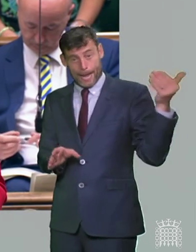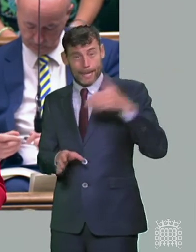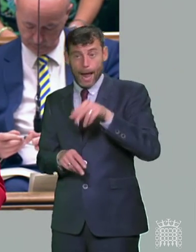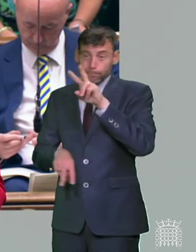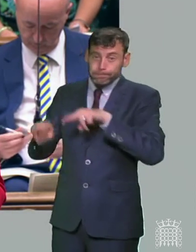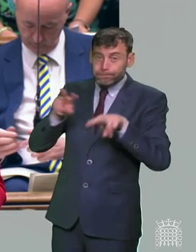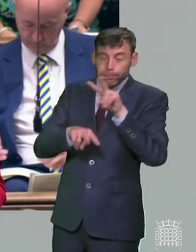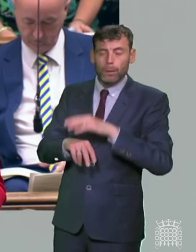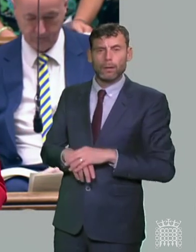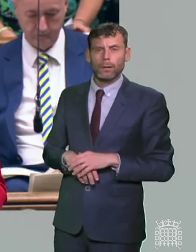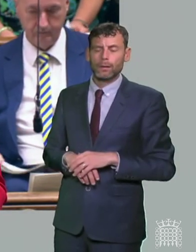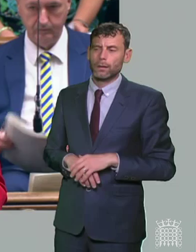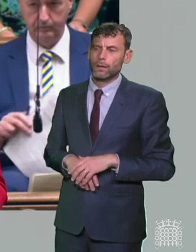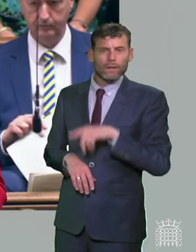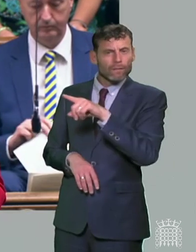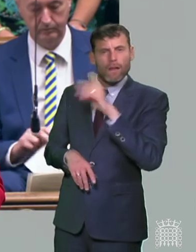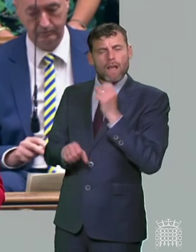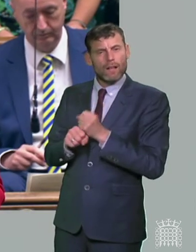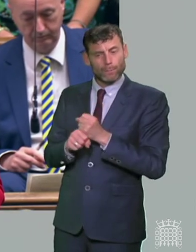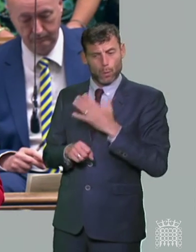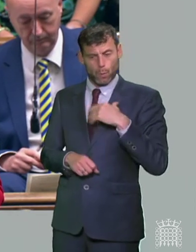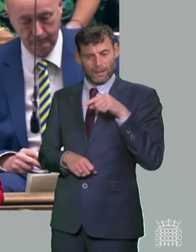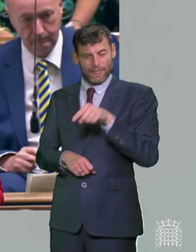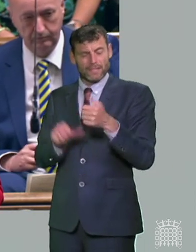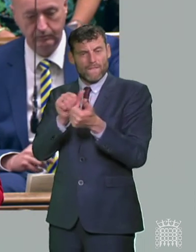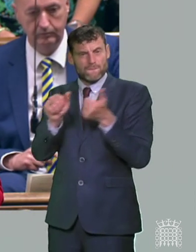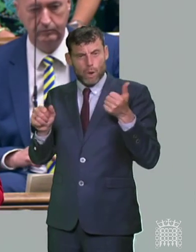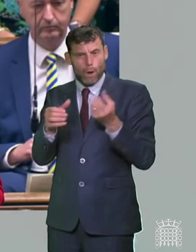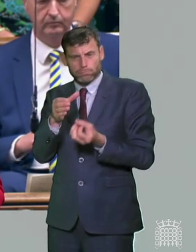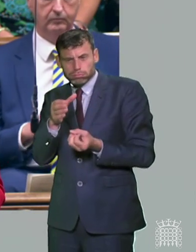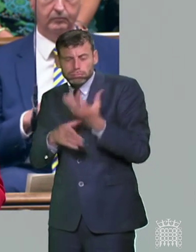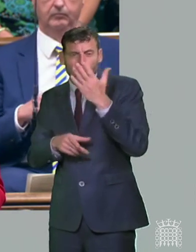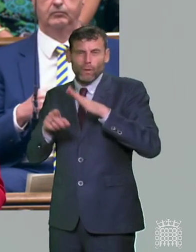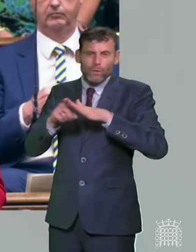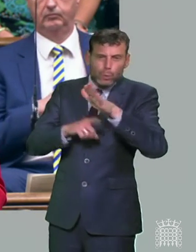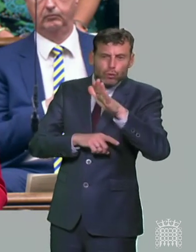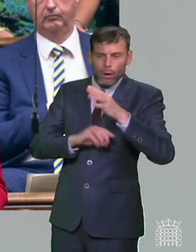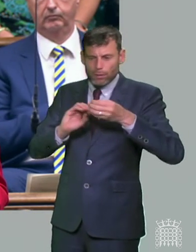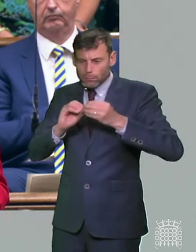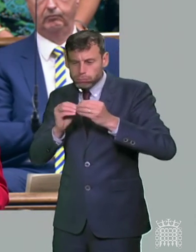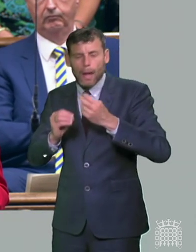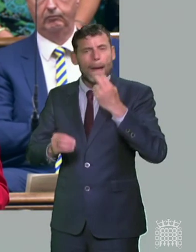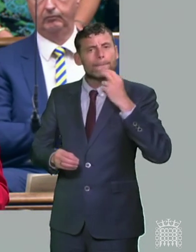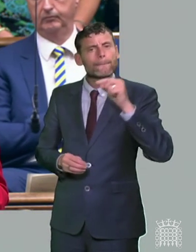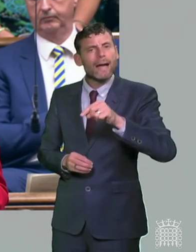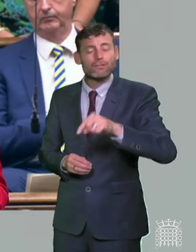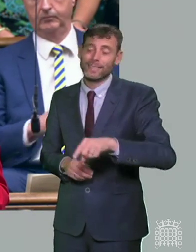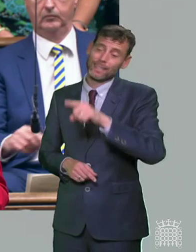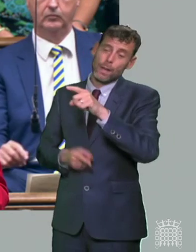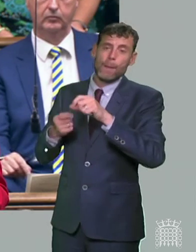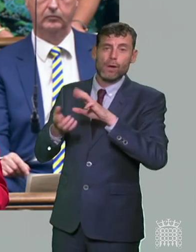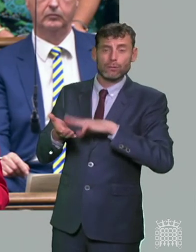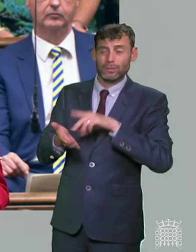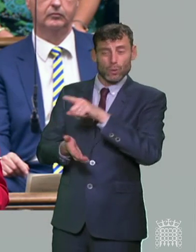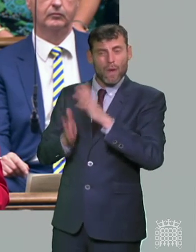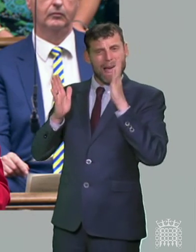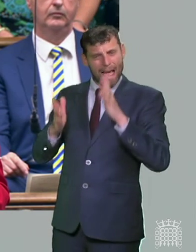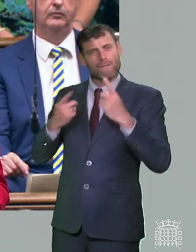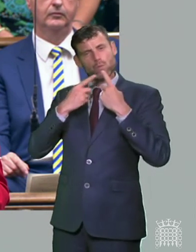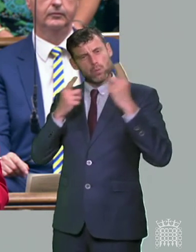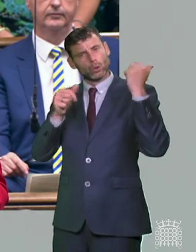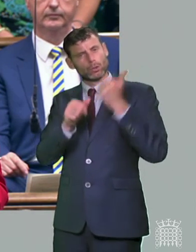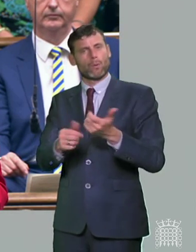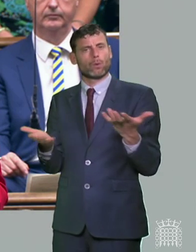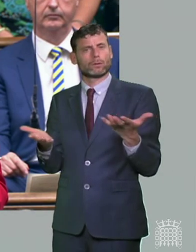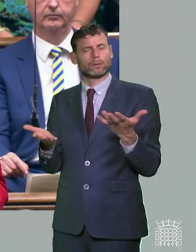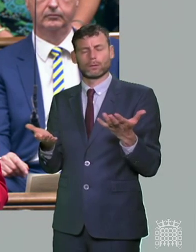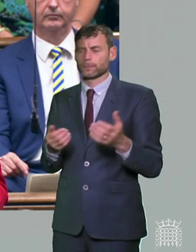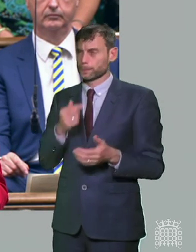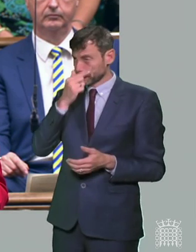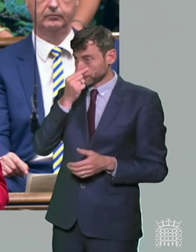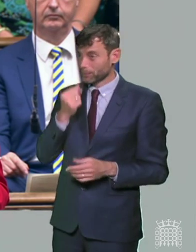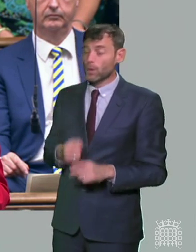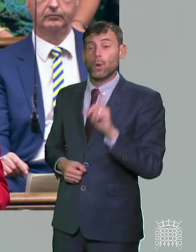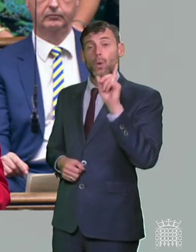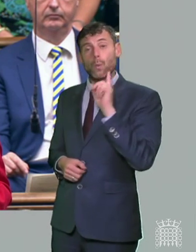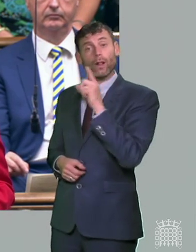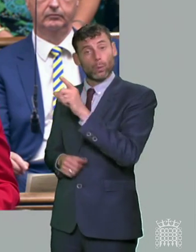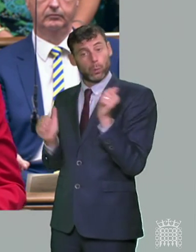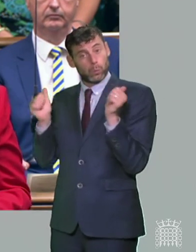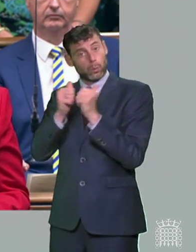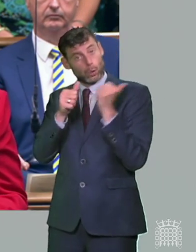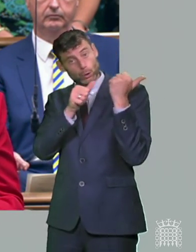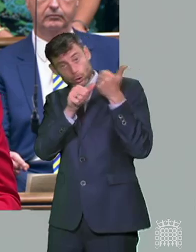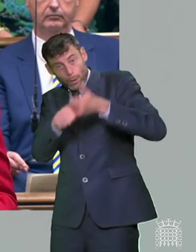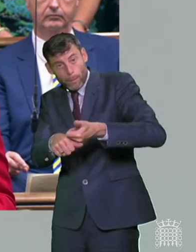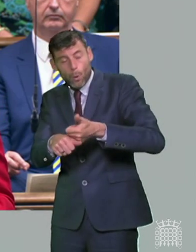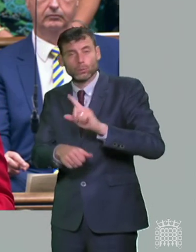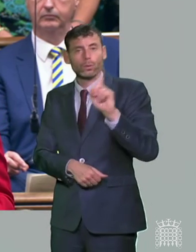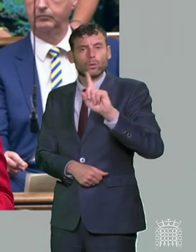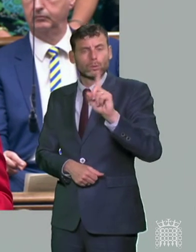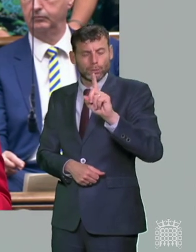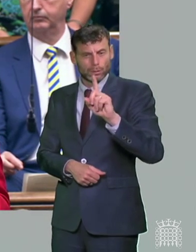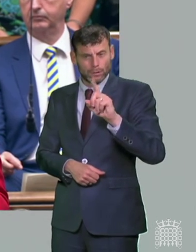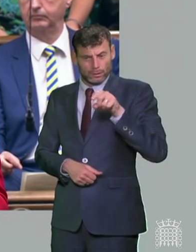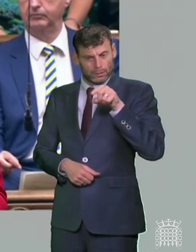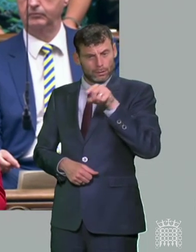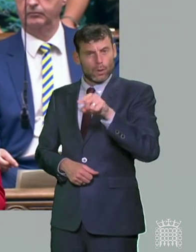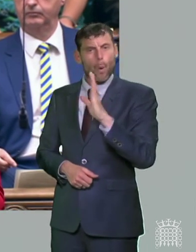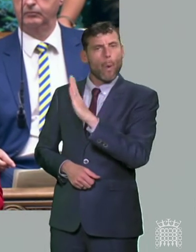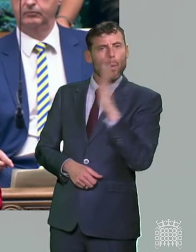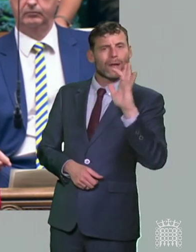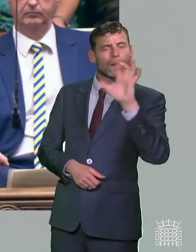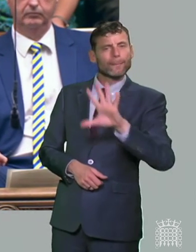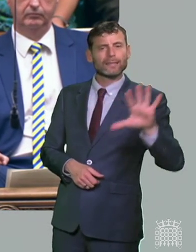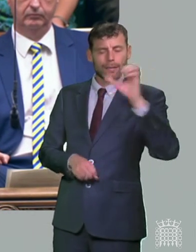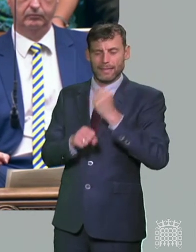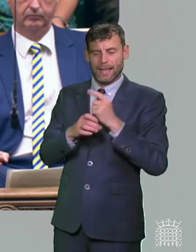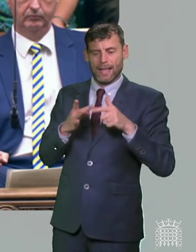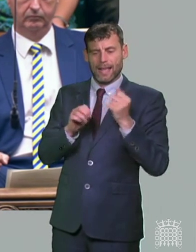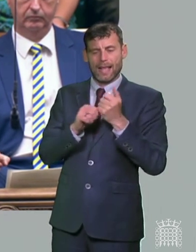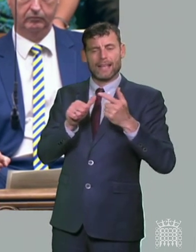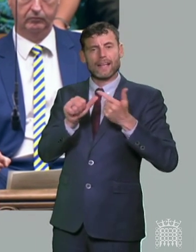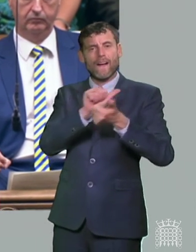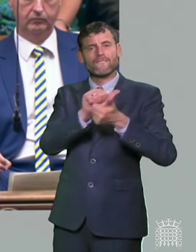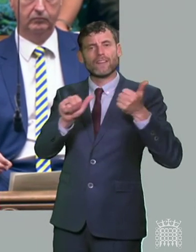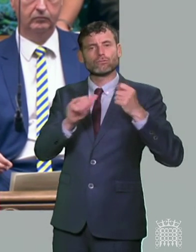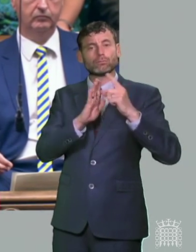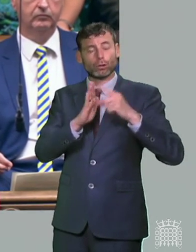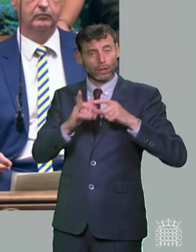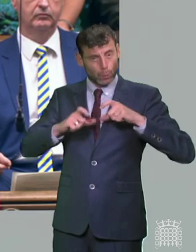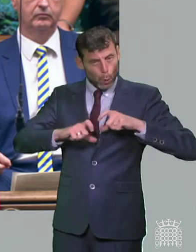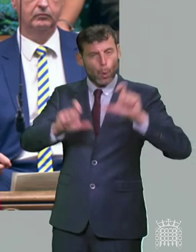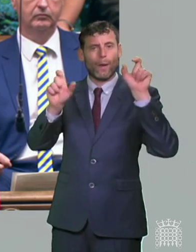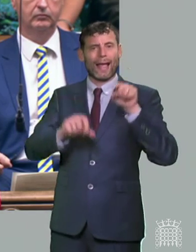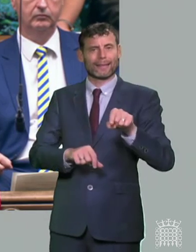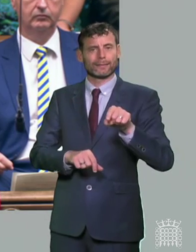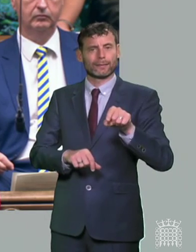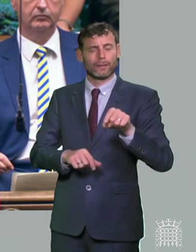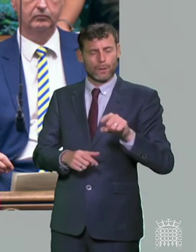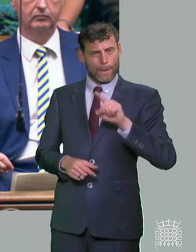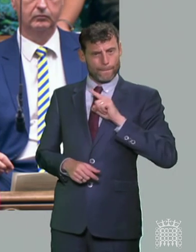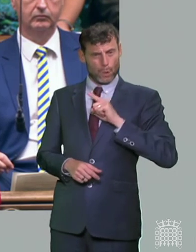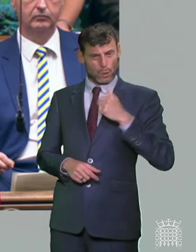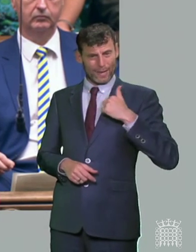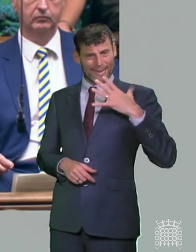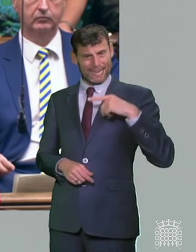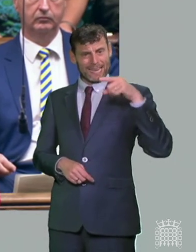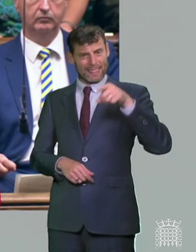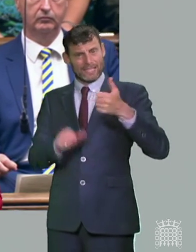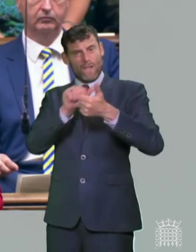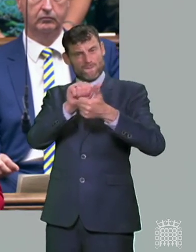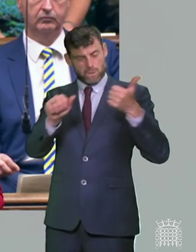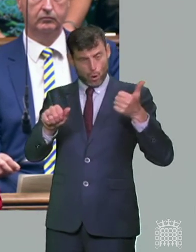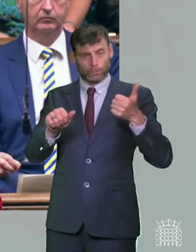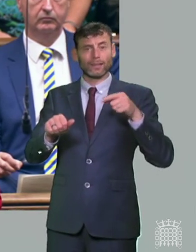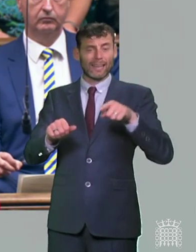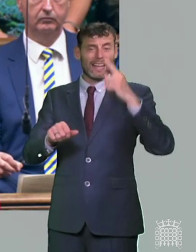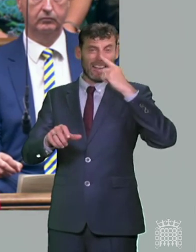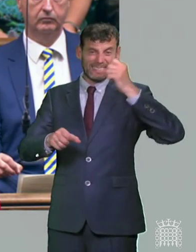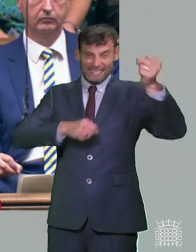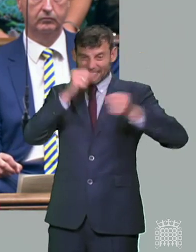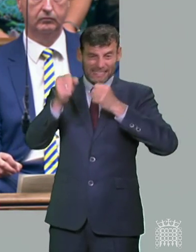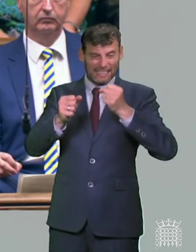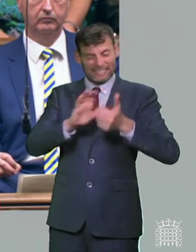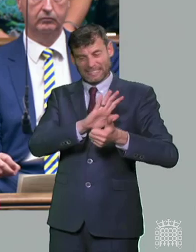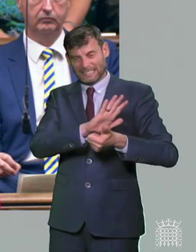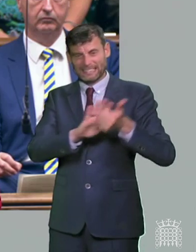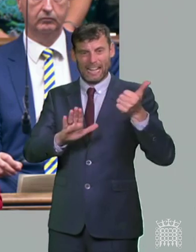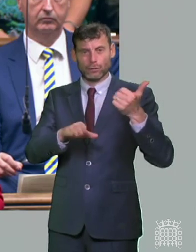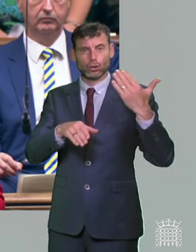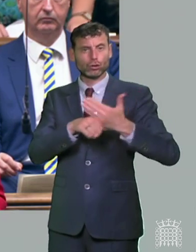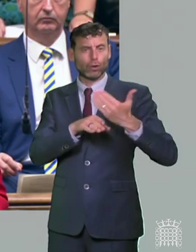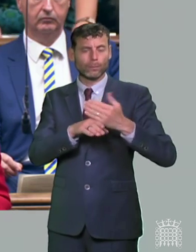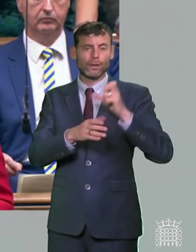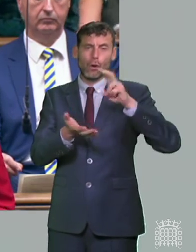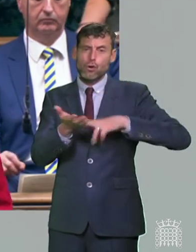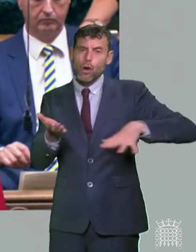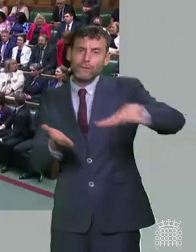If this Government want this vital sector to survive for the future, the Prime Minister needs to confirm his support: will he give a concrete guarantee for the resources needed for the west midlands gigafactory project to go ahead, so we can deliver much-needed skilled jobs in Coventry for 2025?